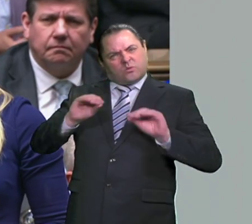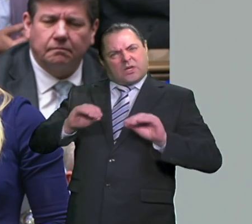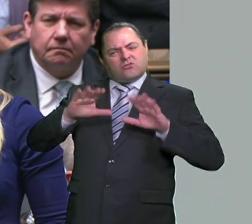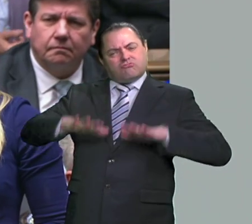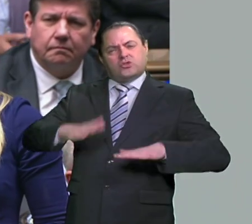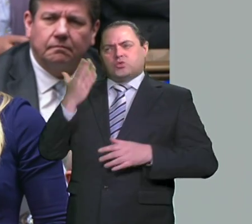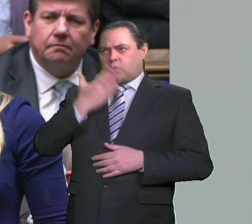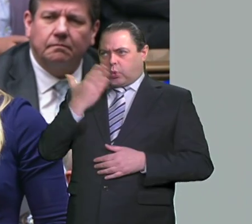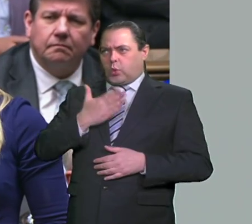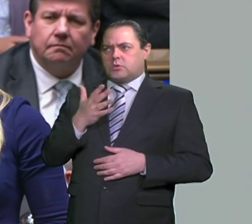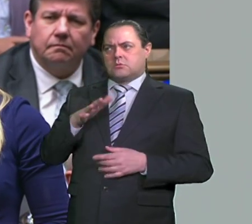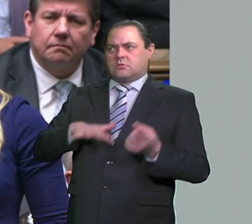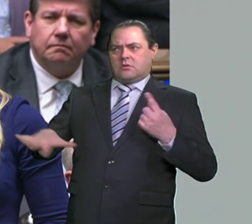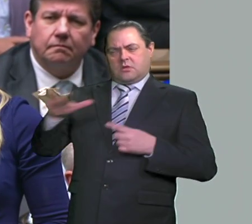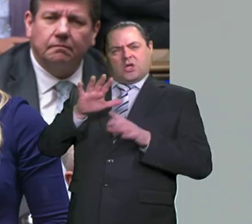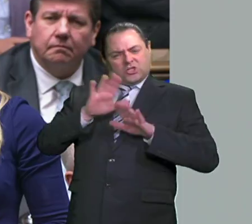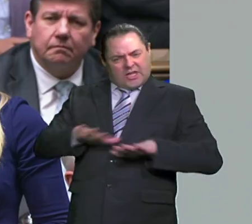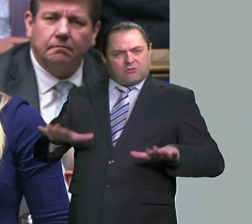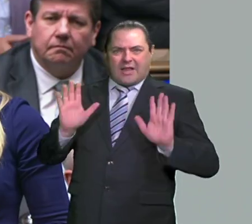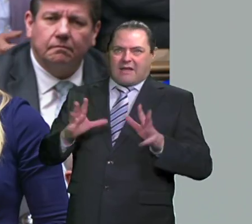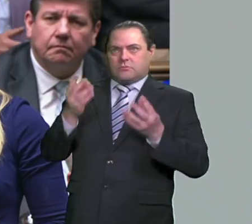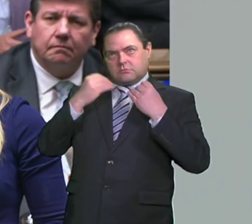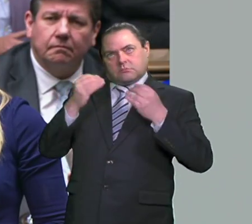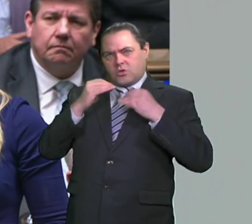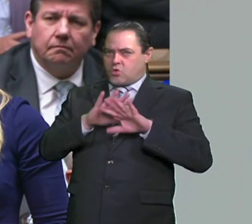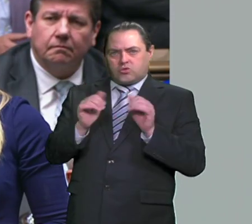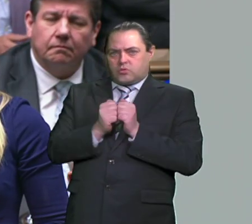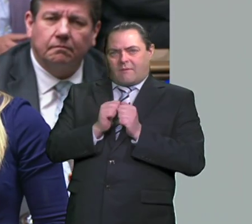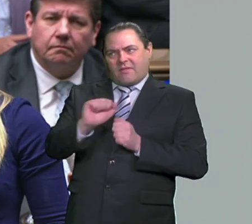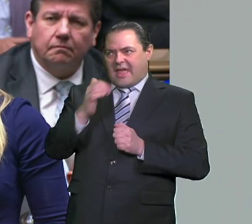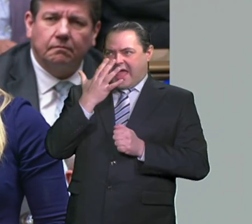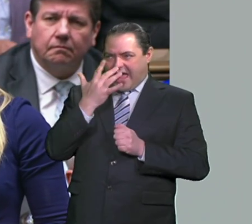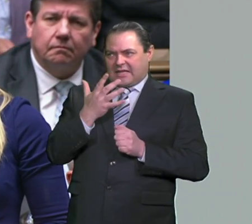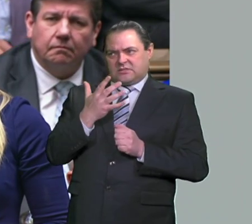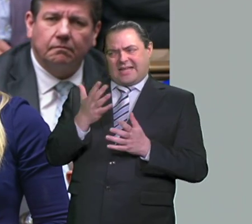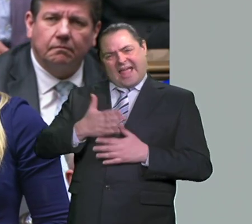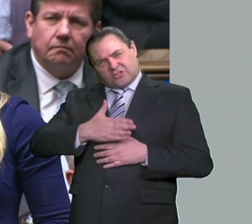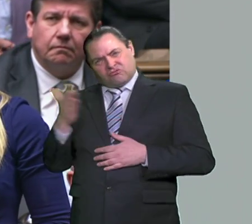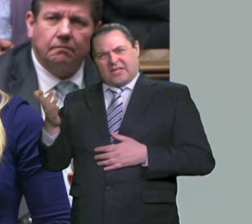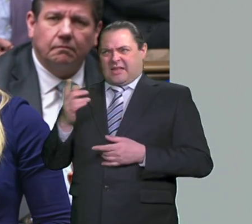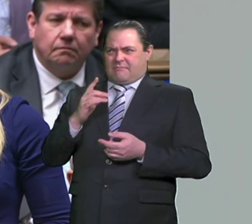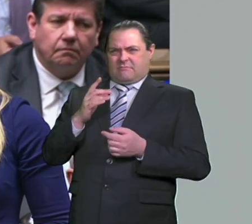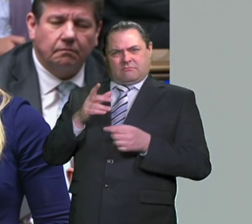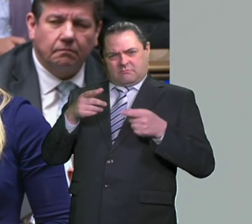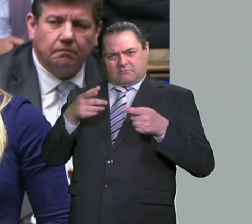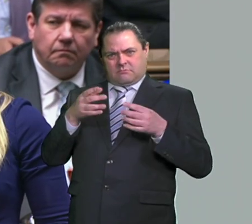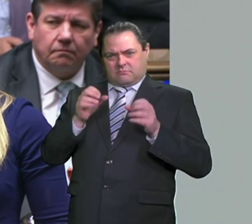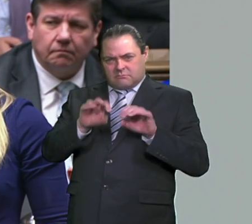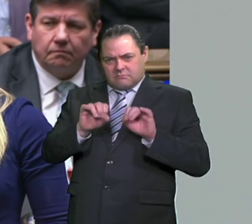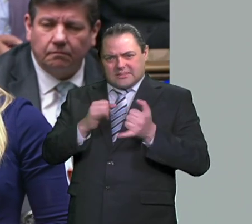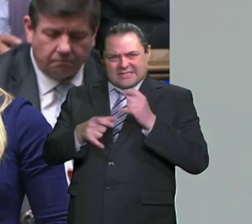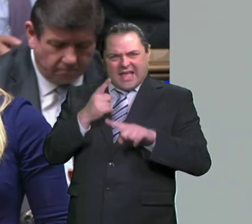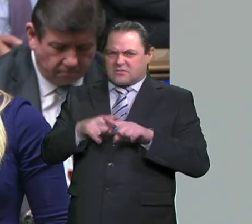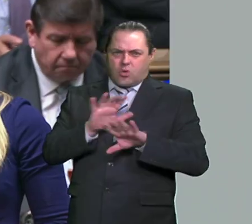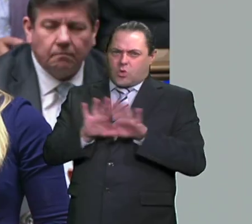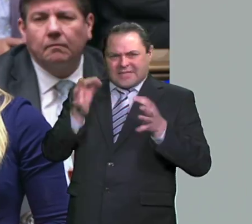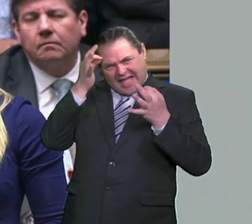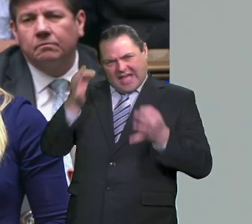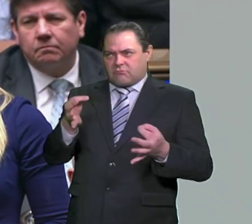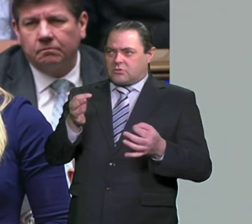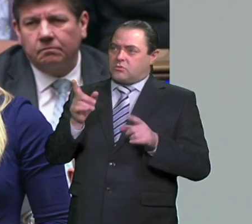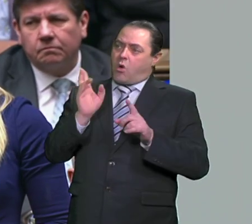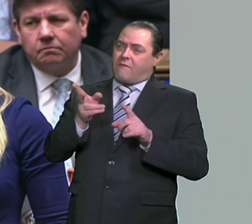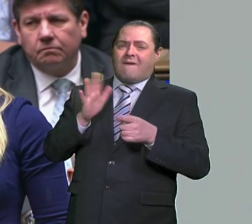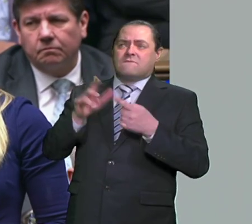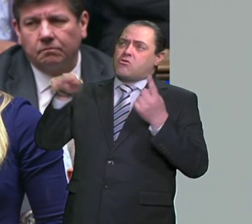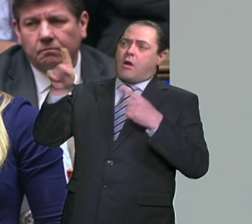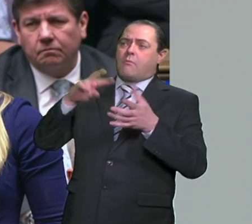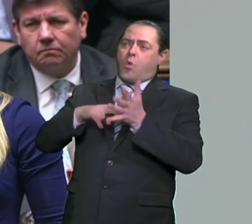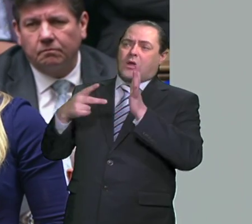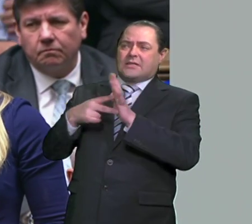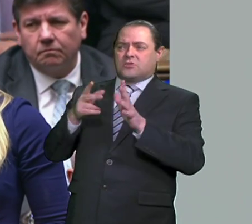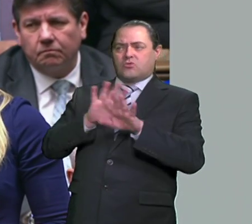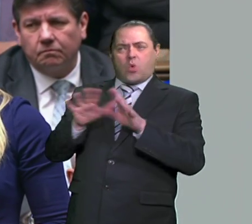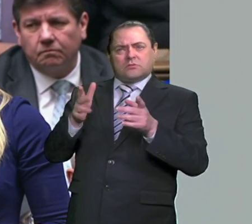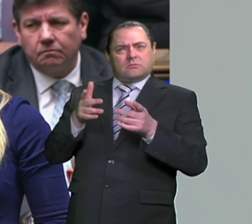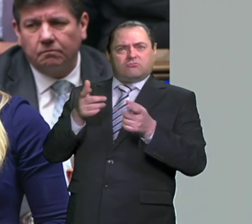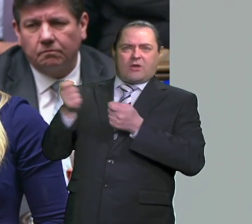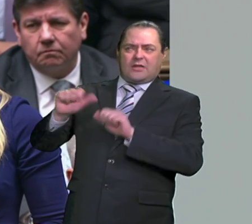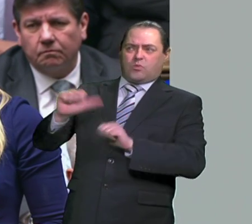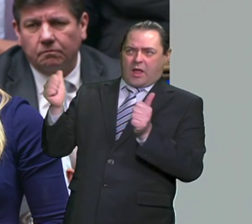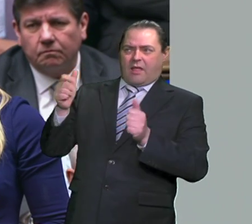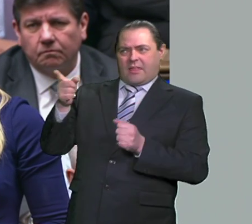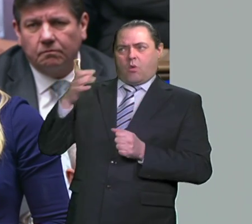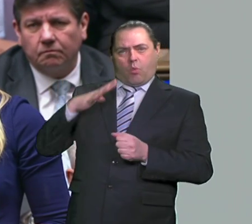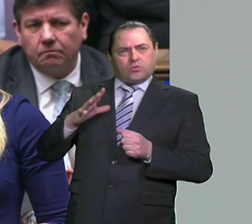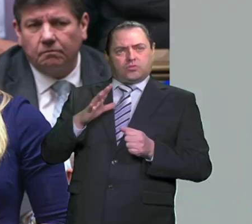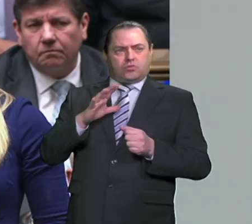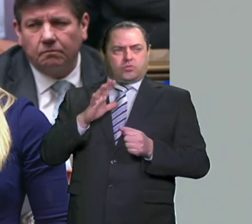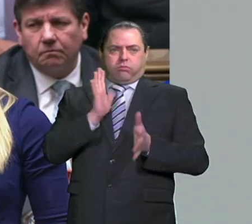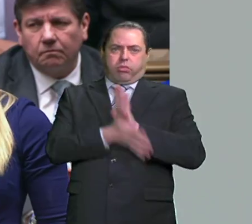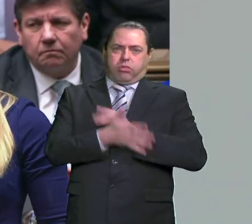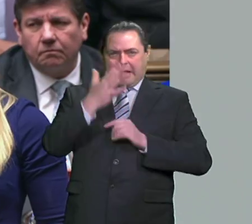Across the country, children are being subjected to lessons that are age-inappropriate, extreme, sexualising and inaccurate, often using resources from unregulated organisations that are actively campaigning to undermine parents.